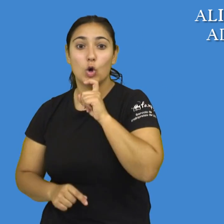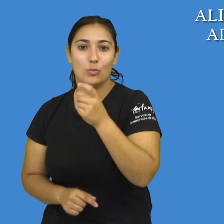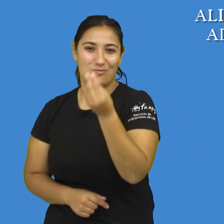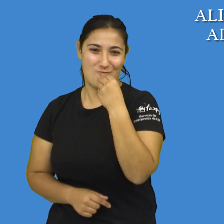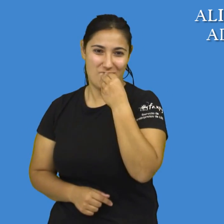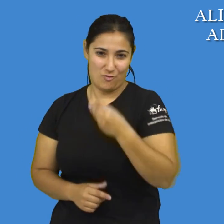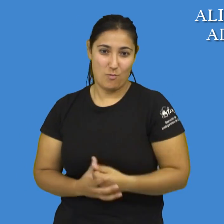comer